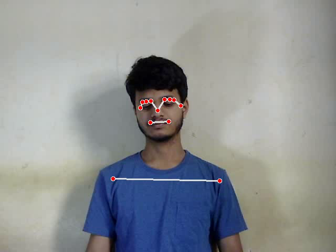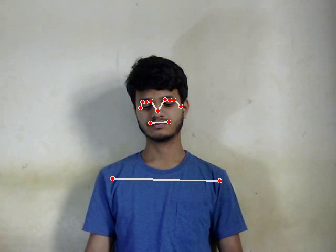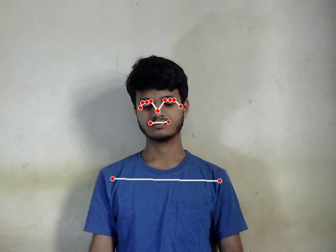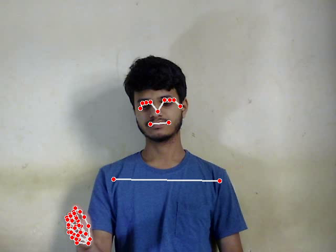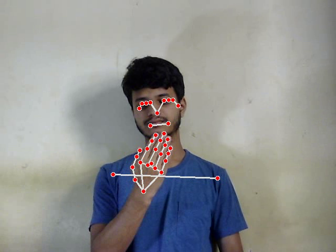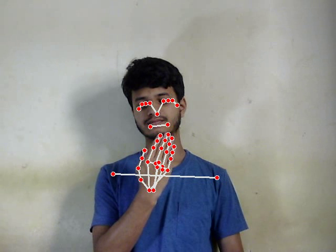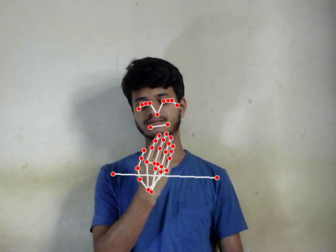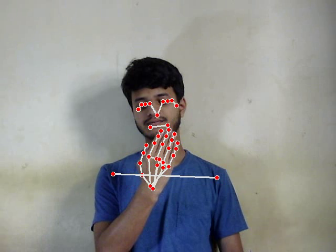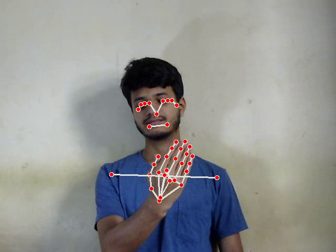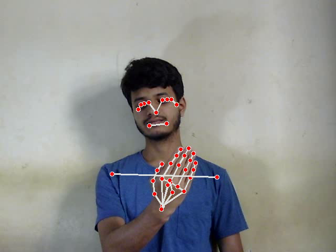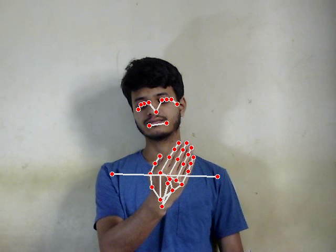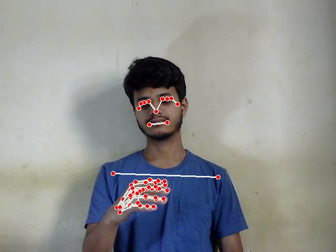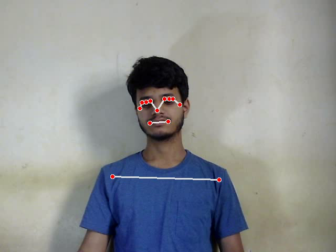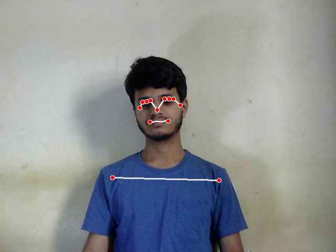thank you